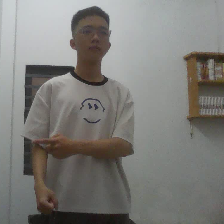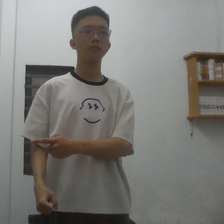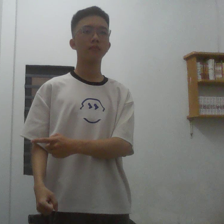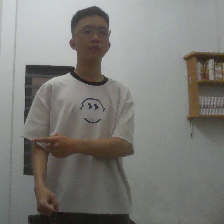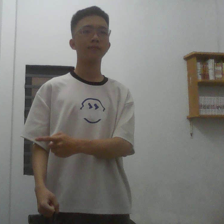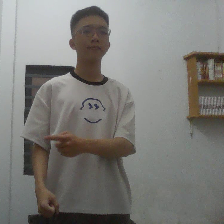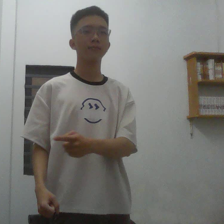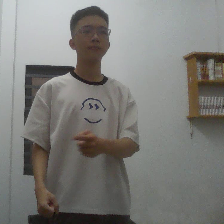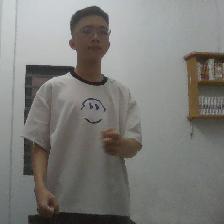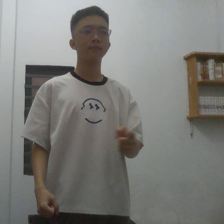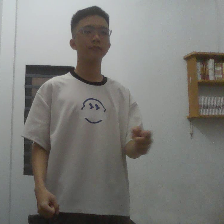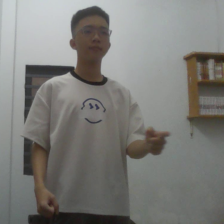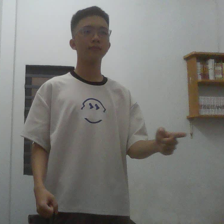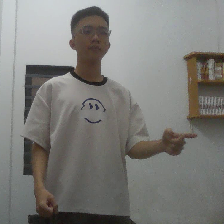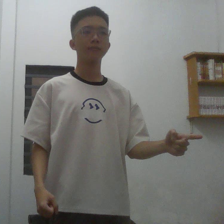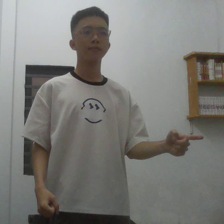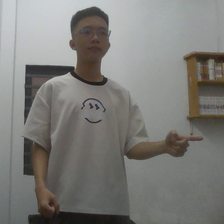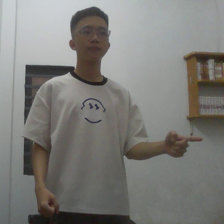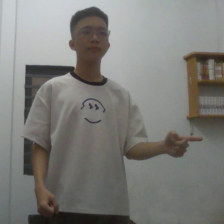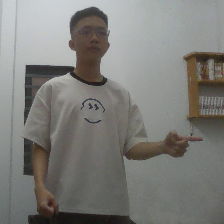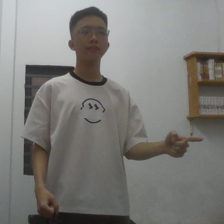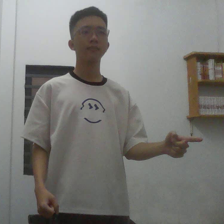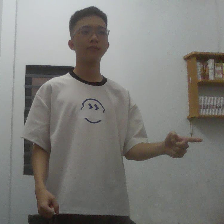cac ban